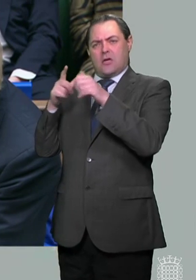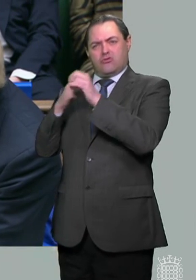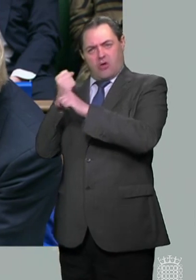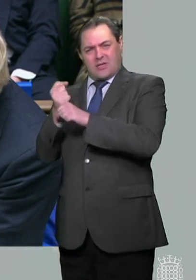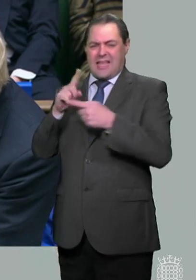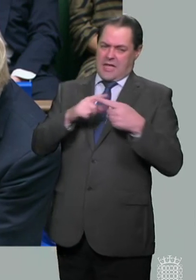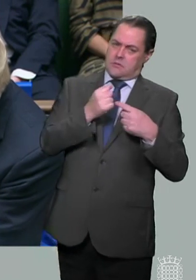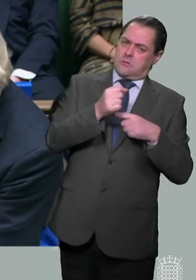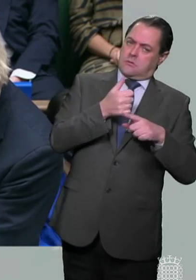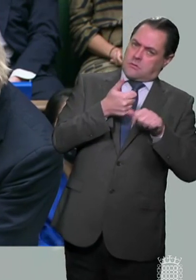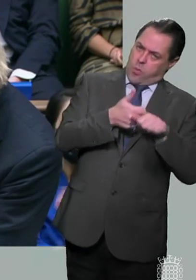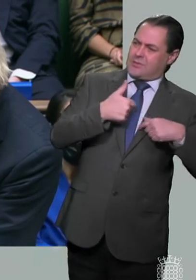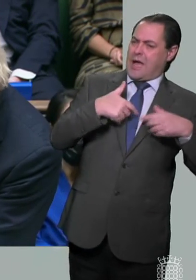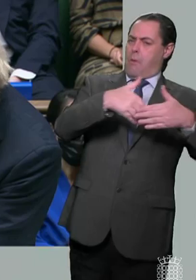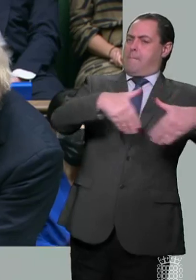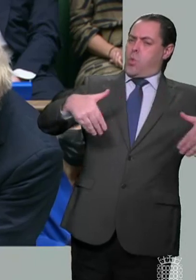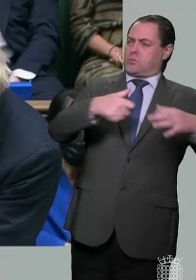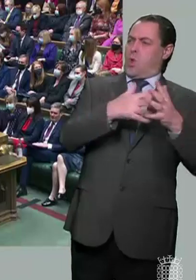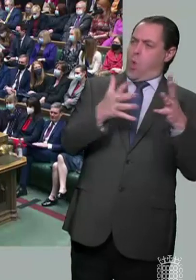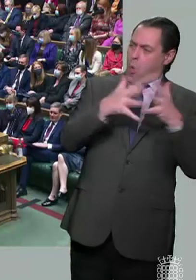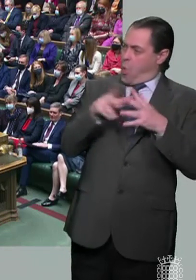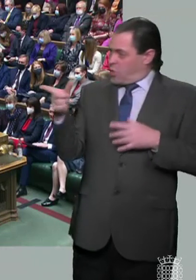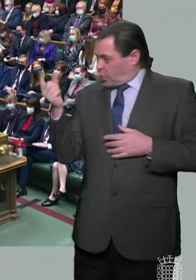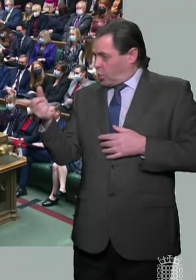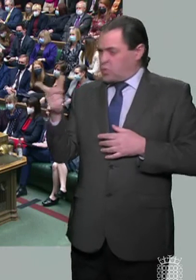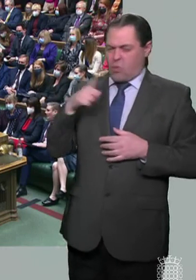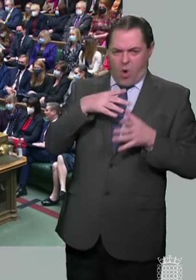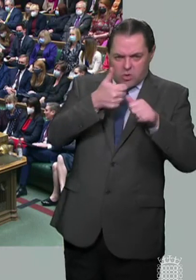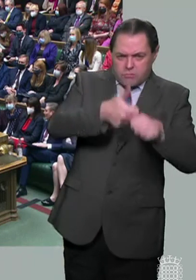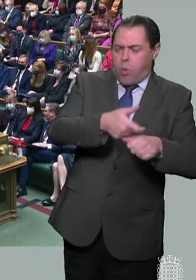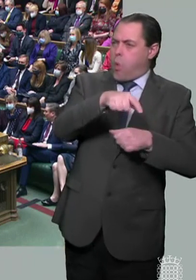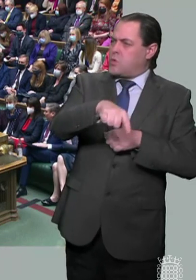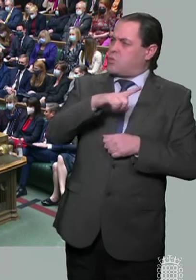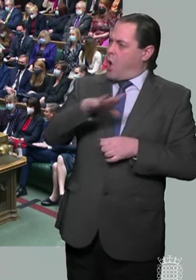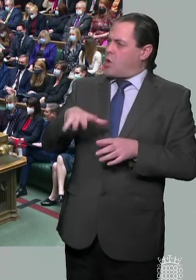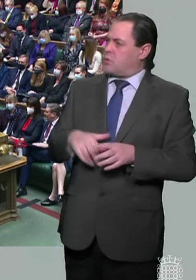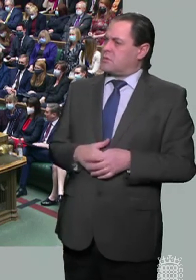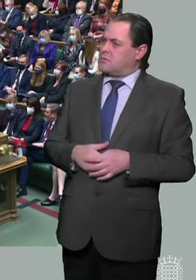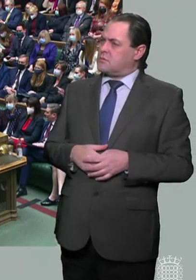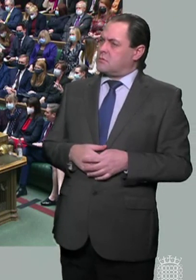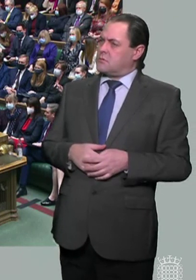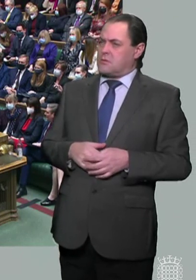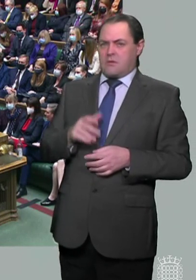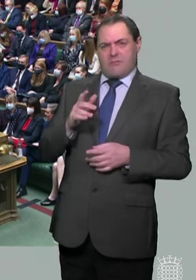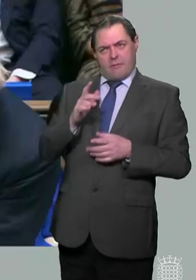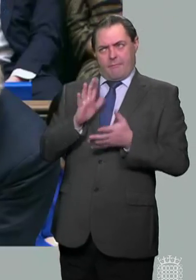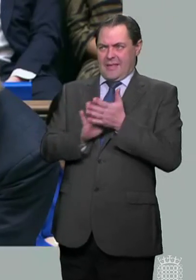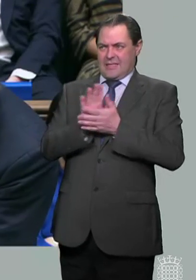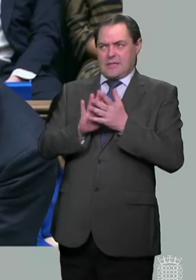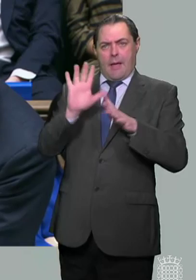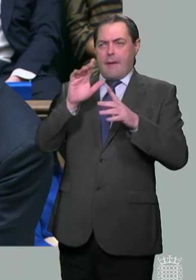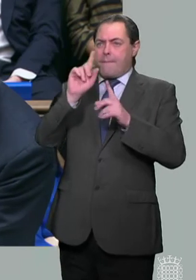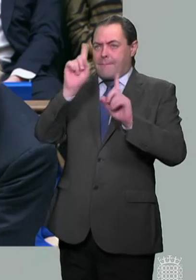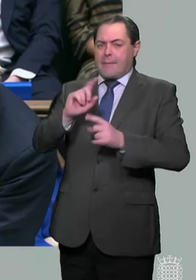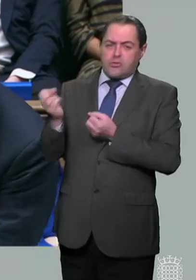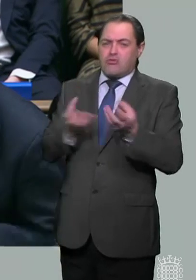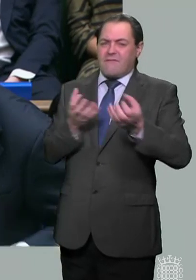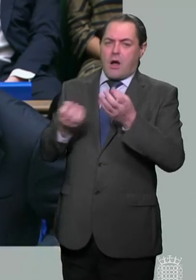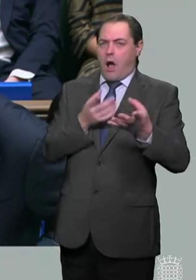The Opposition have an opportunity to focus on that tonight; why not back our borders Bill and have life sentences for people traffickers?